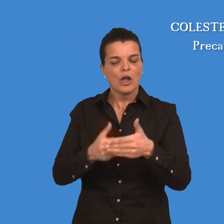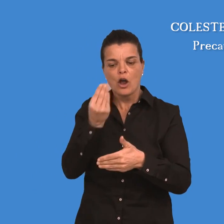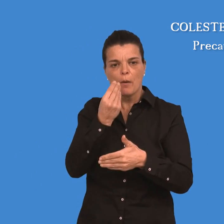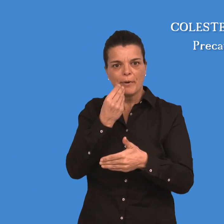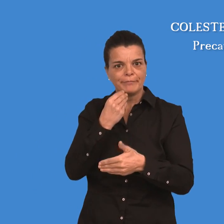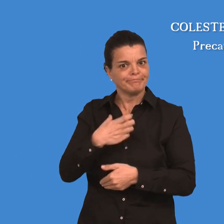comer